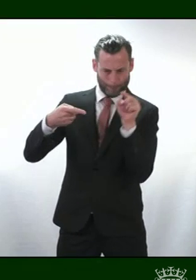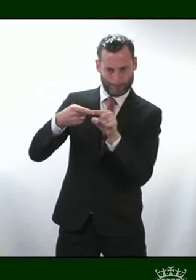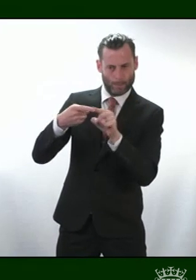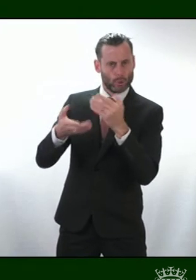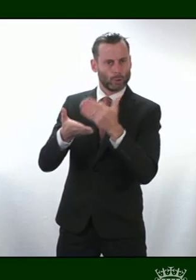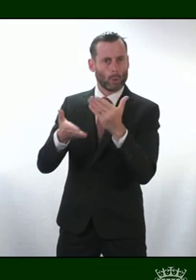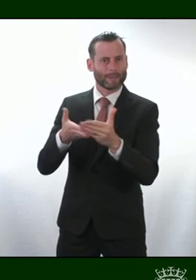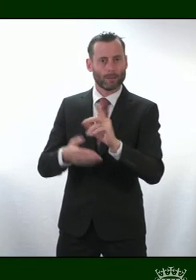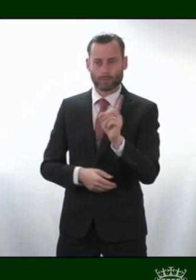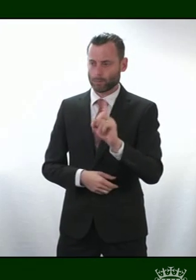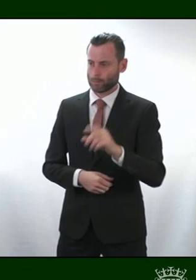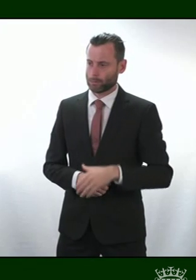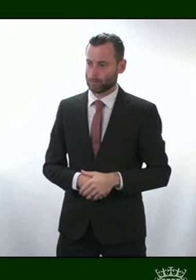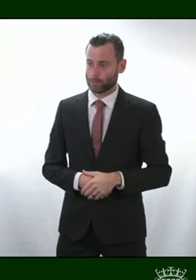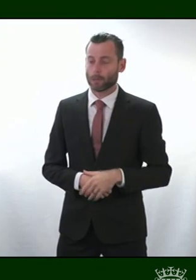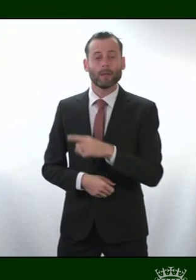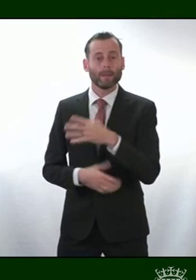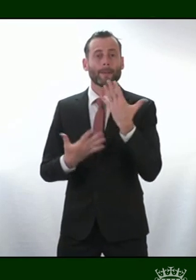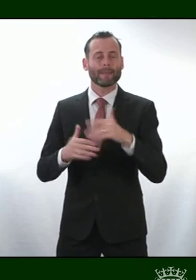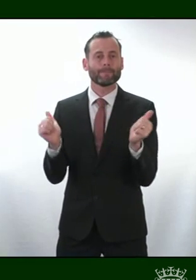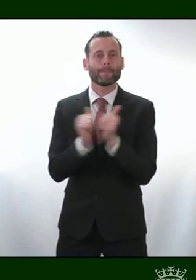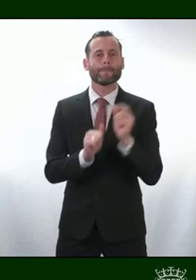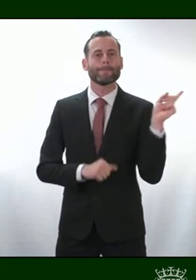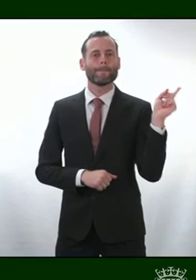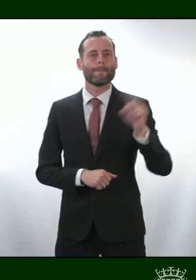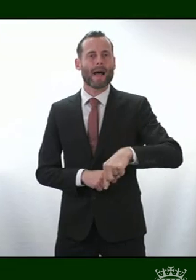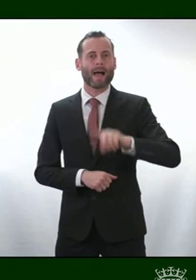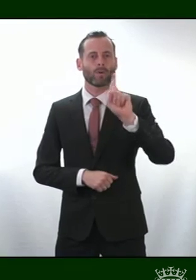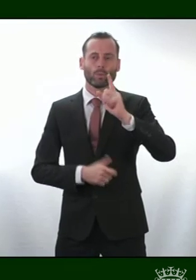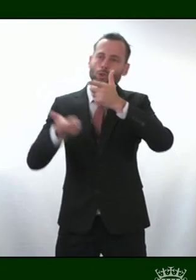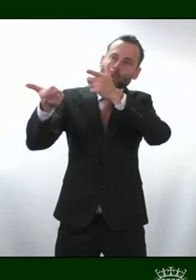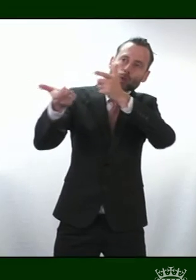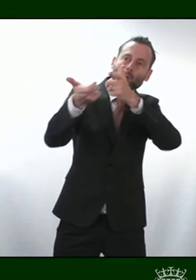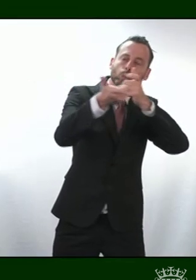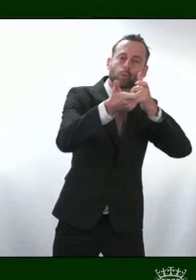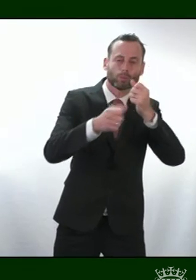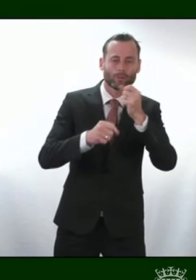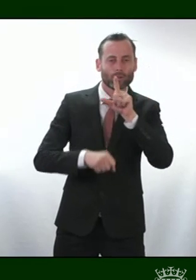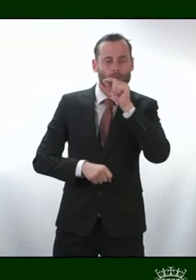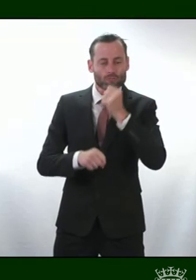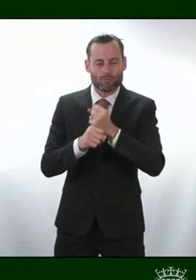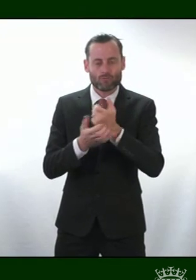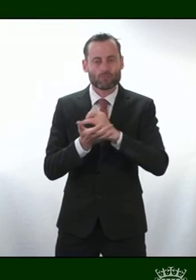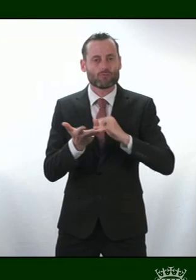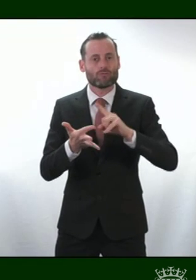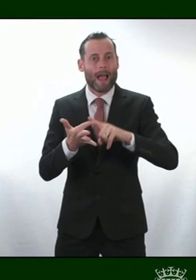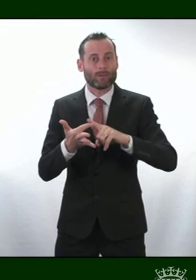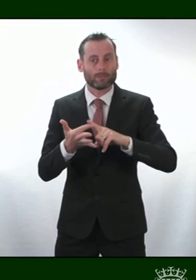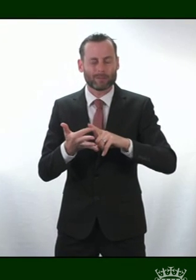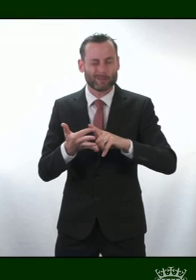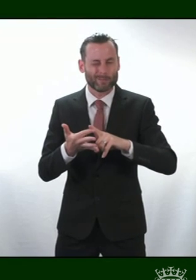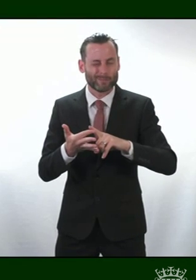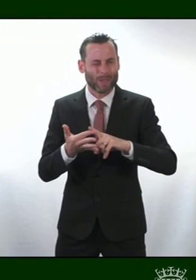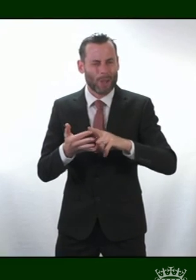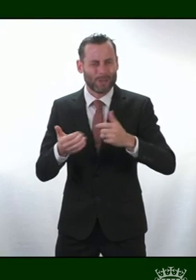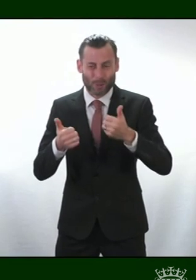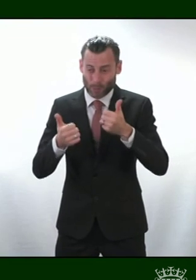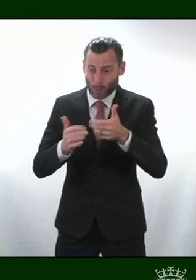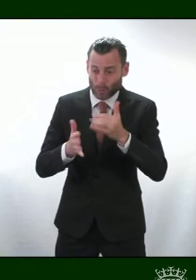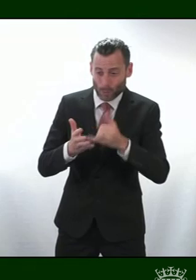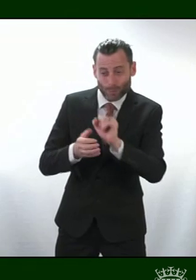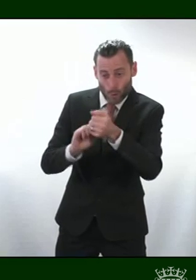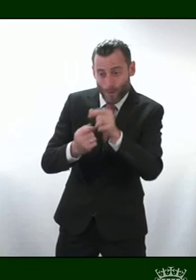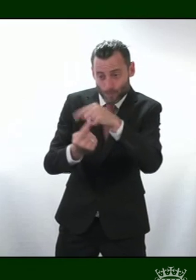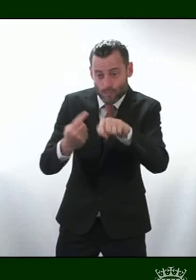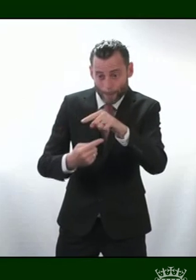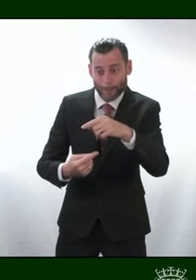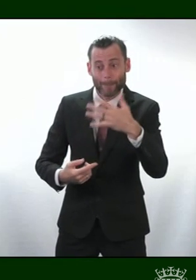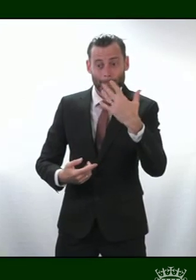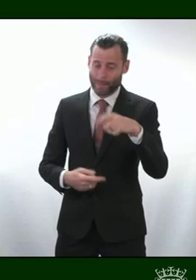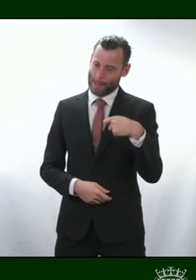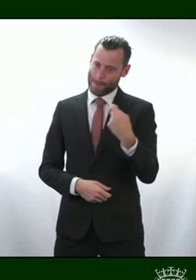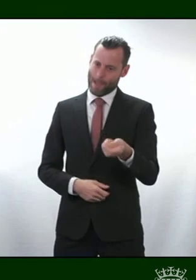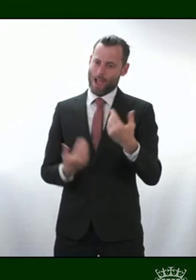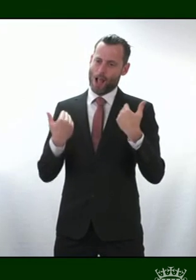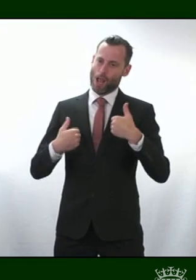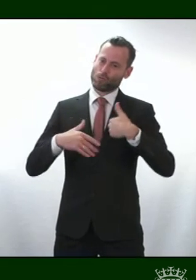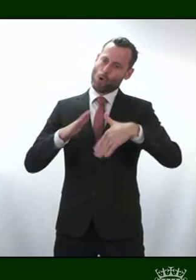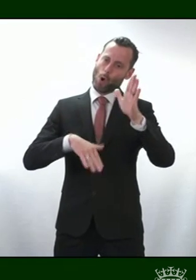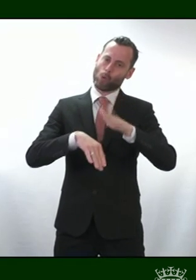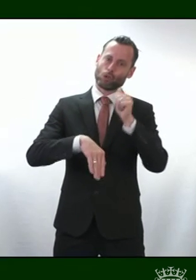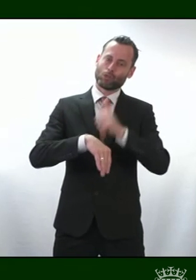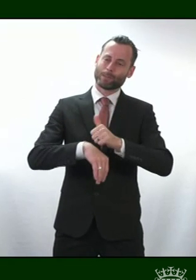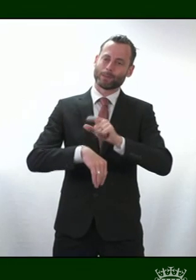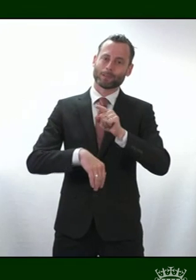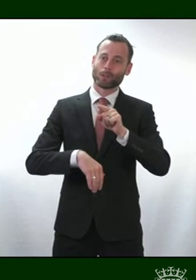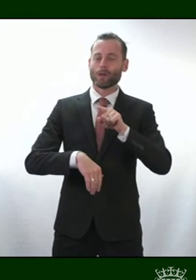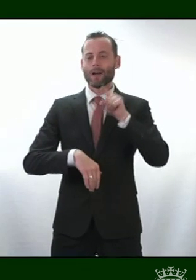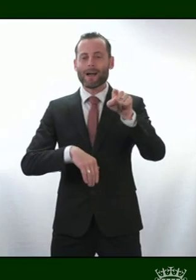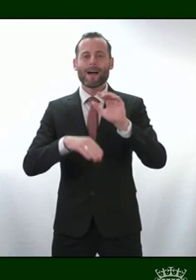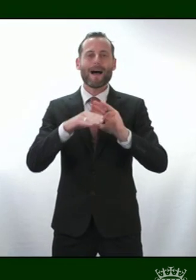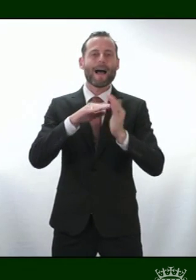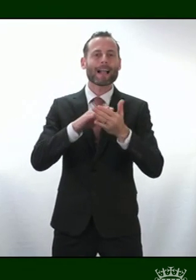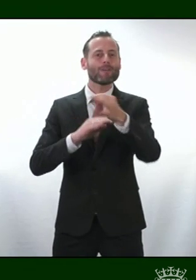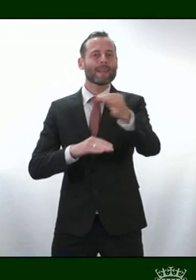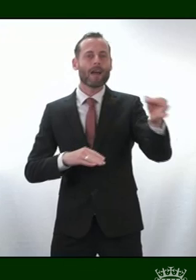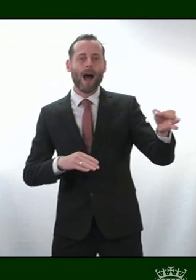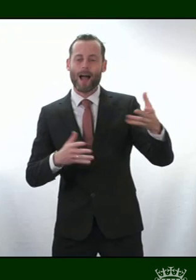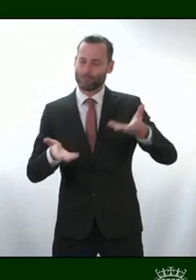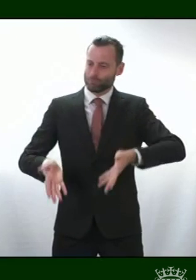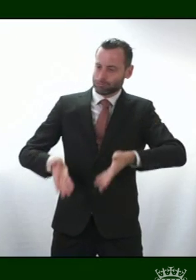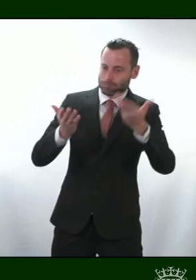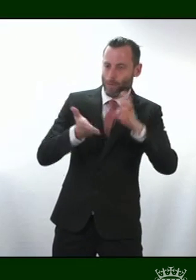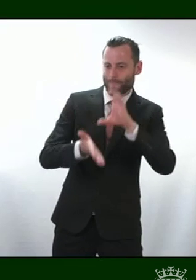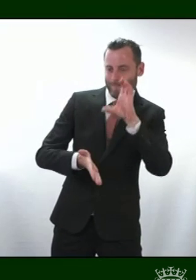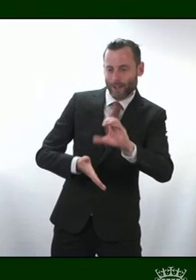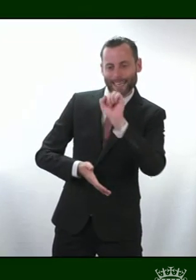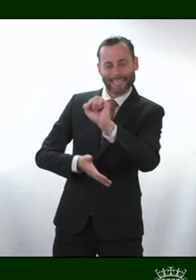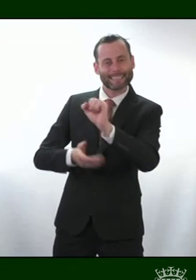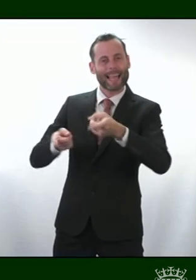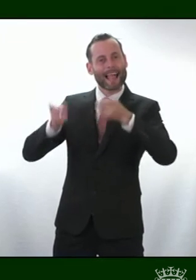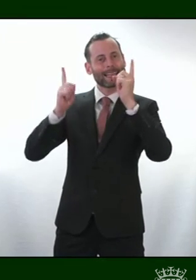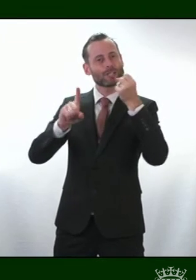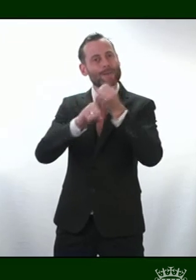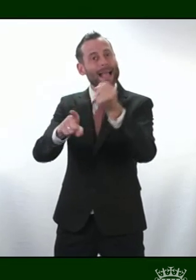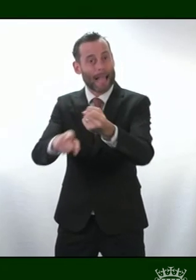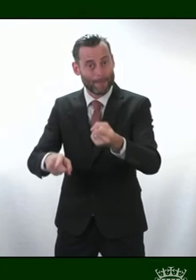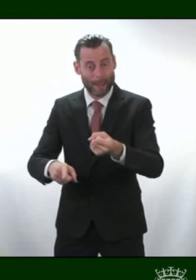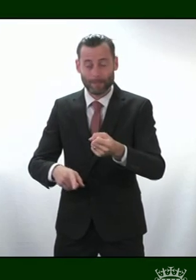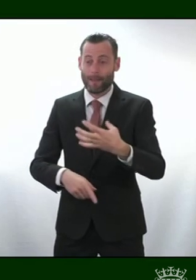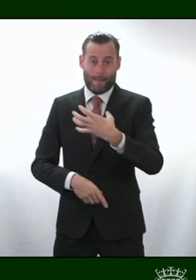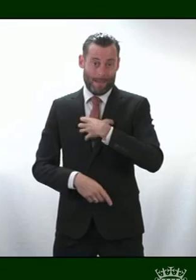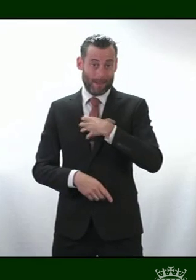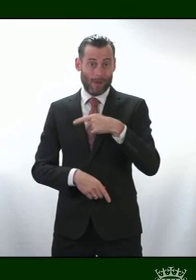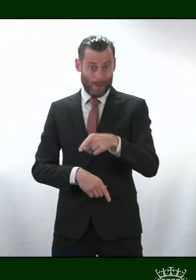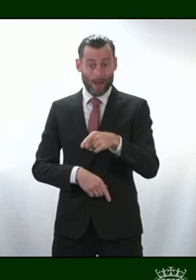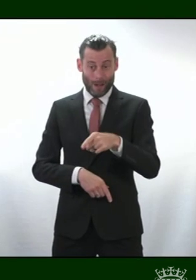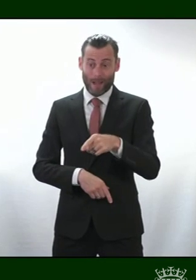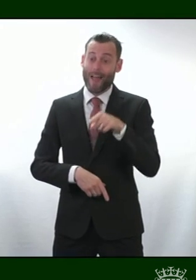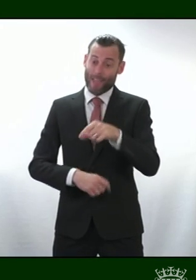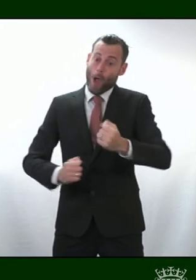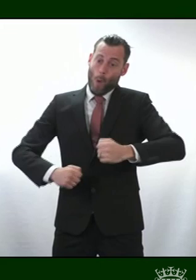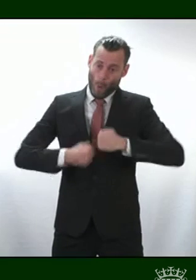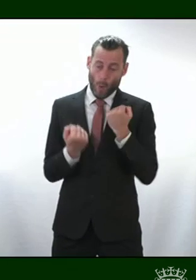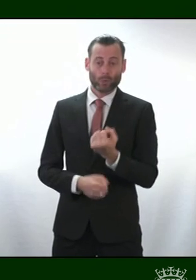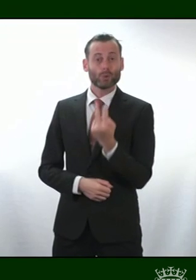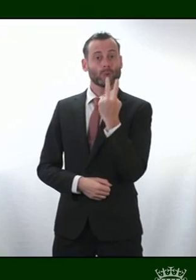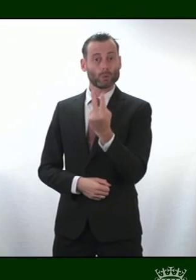Restoring grouse shooting. I suppose that is good news for people like the Prime Minister’s friend who paid for a luxury Christmas getaway to a Caribbean island and funded his leadership campaign, and just so happens to own two grouse moor estates.